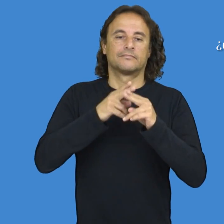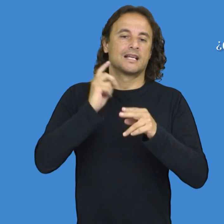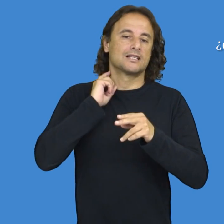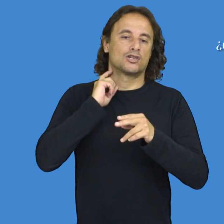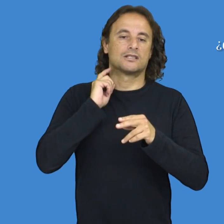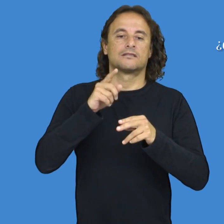meningitis